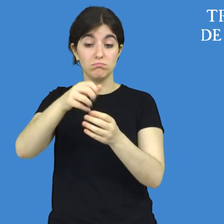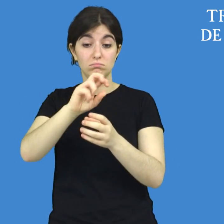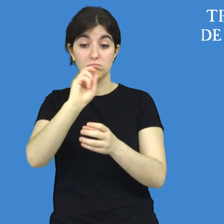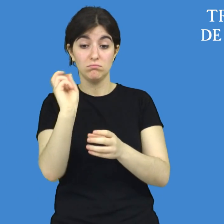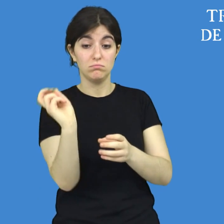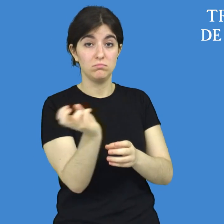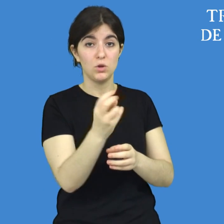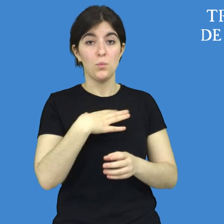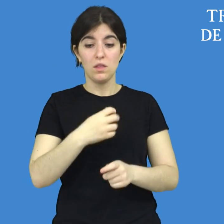etc